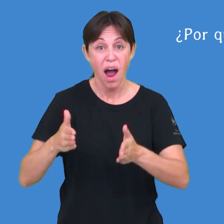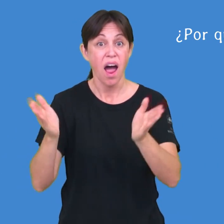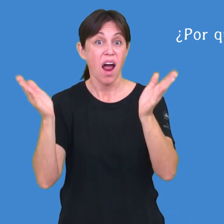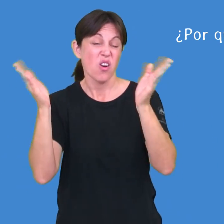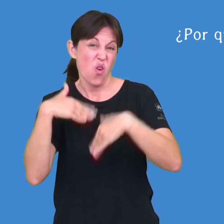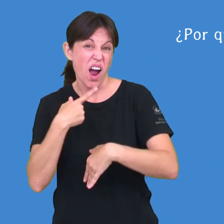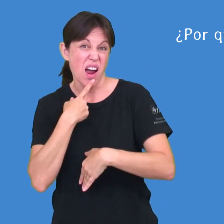haber no